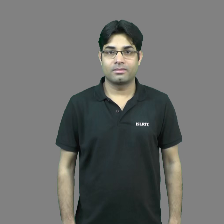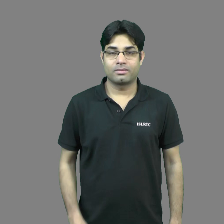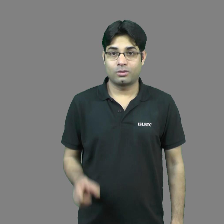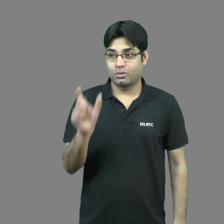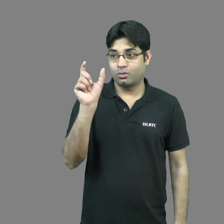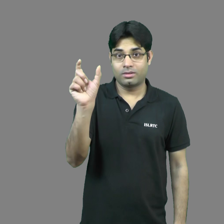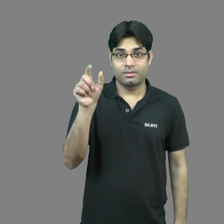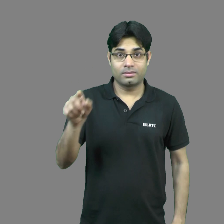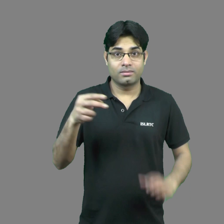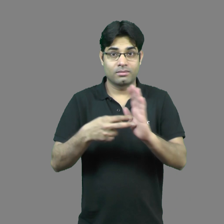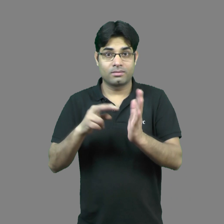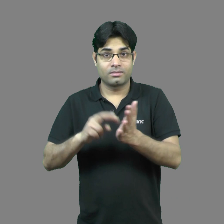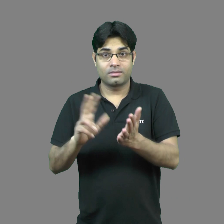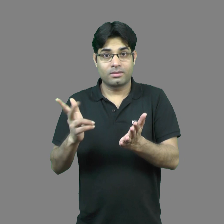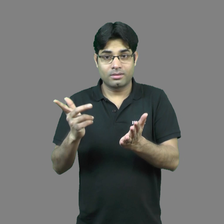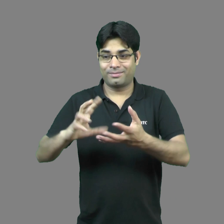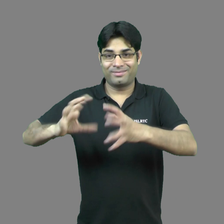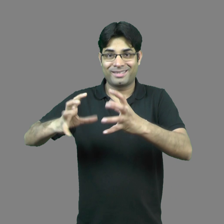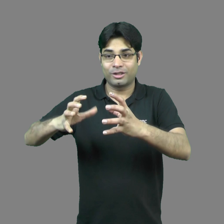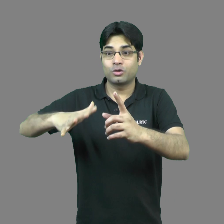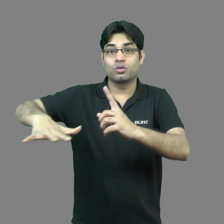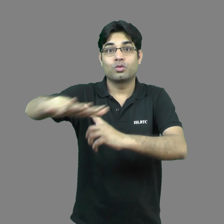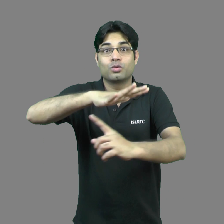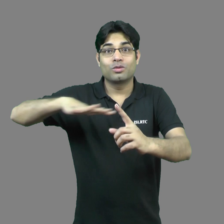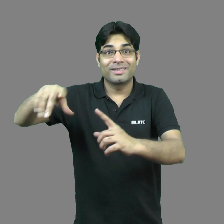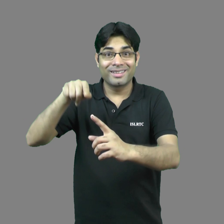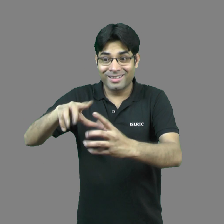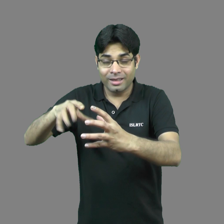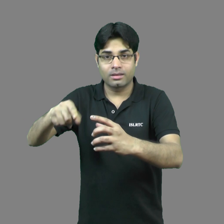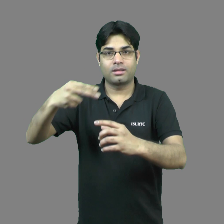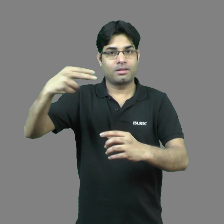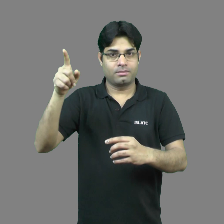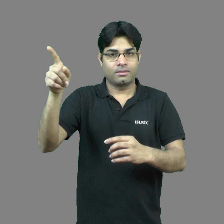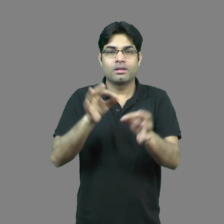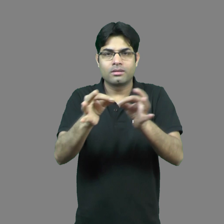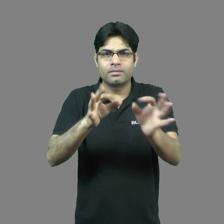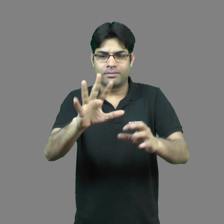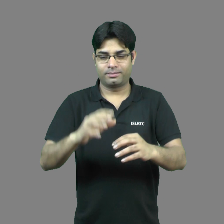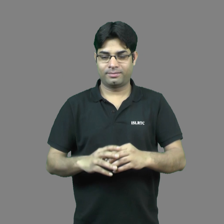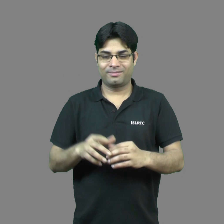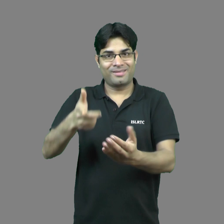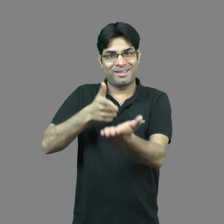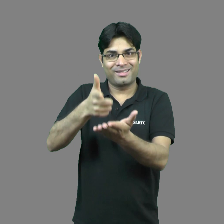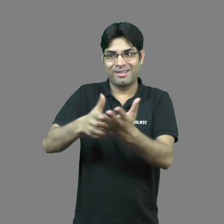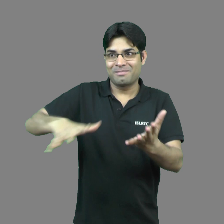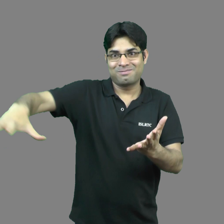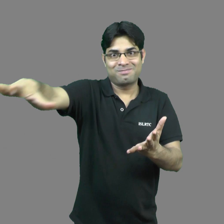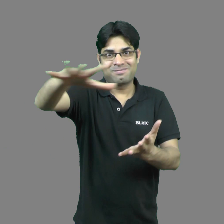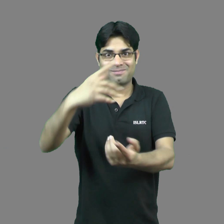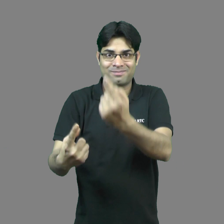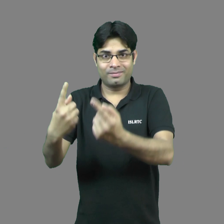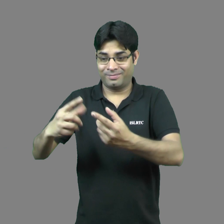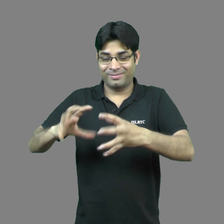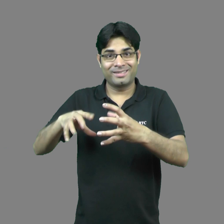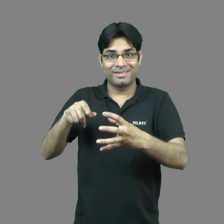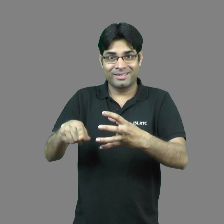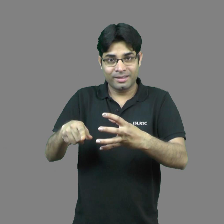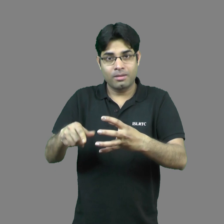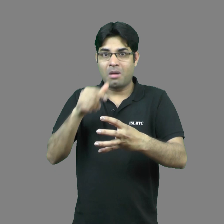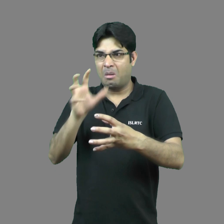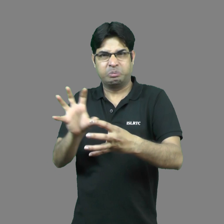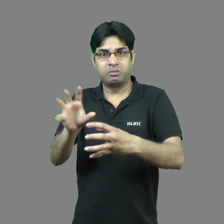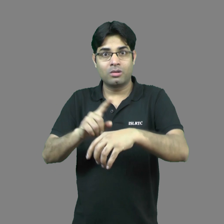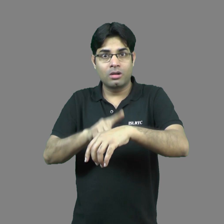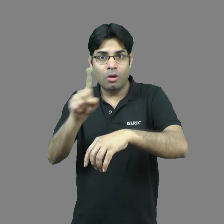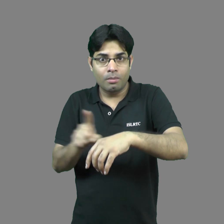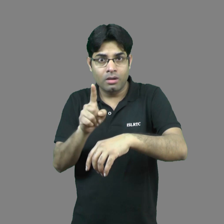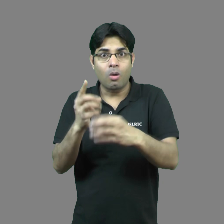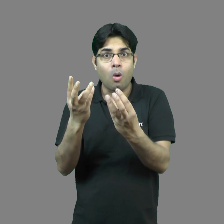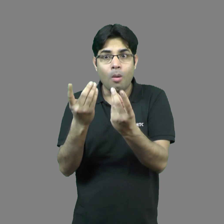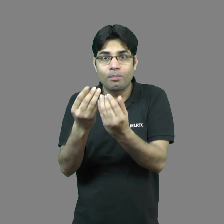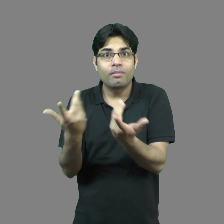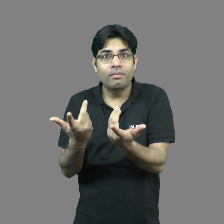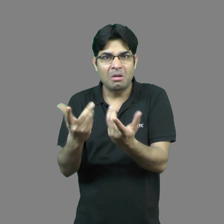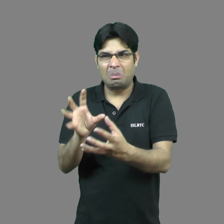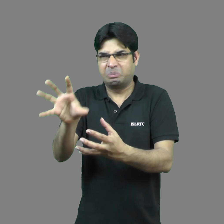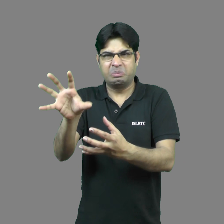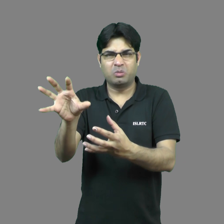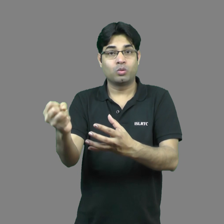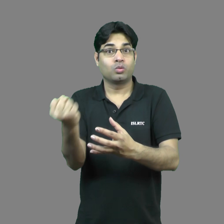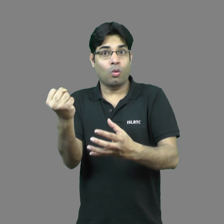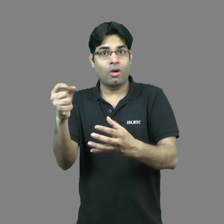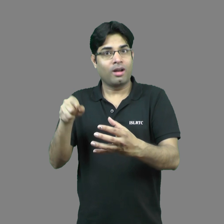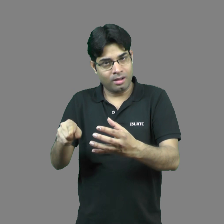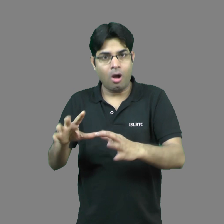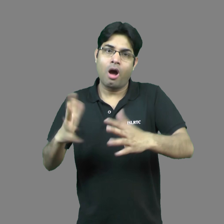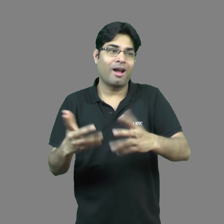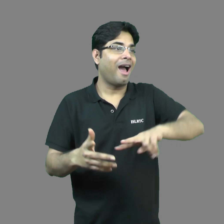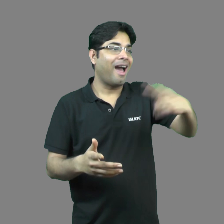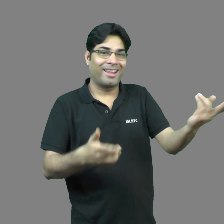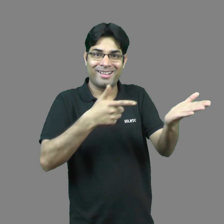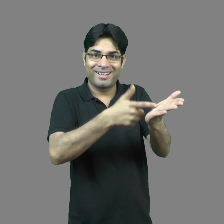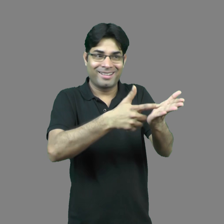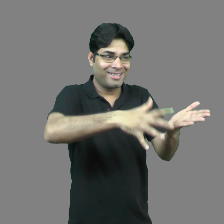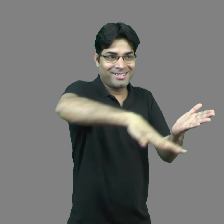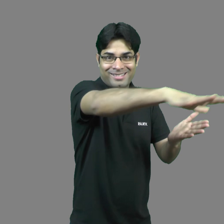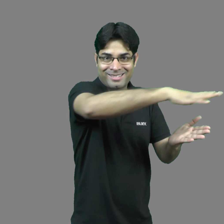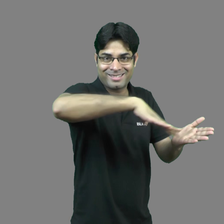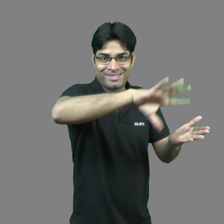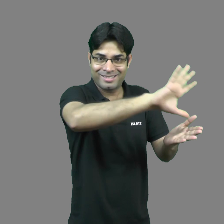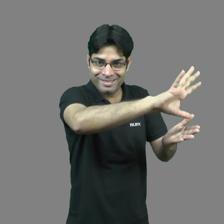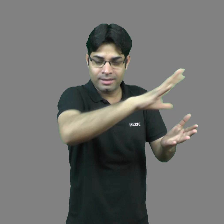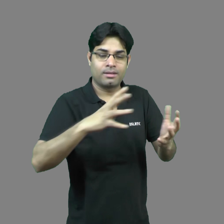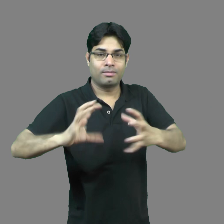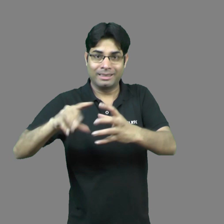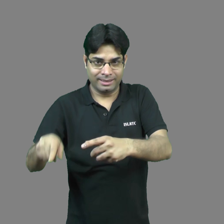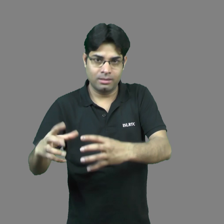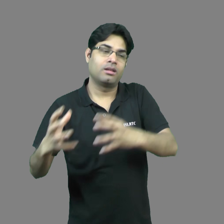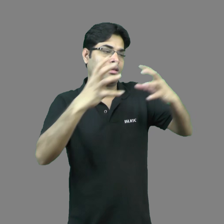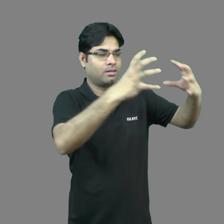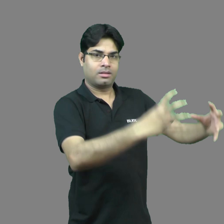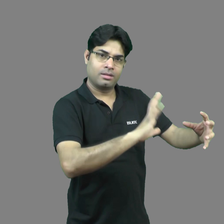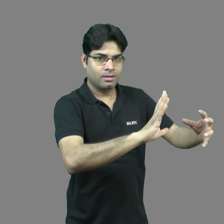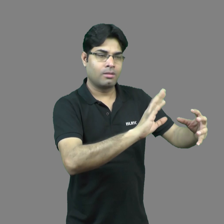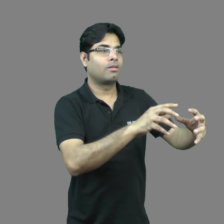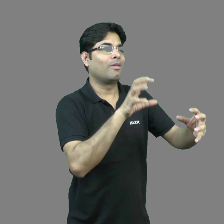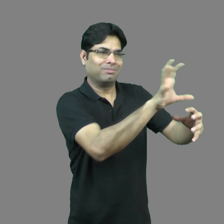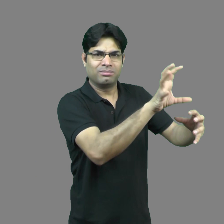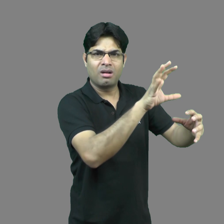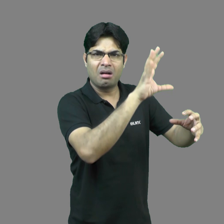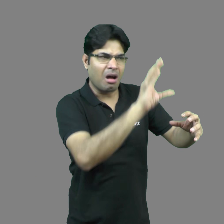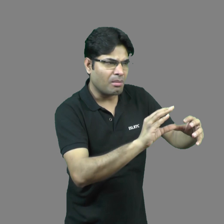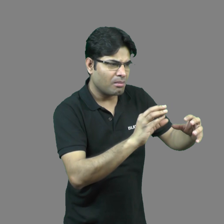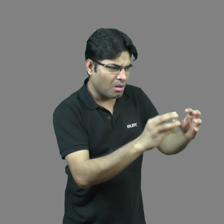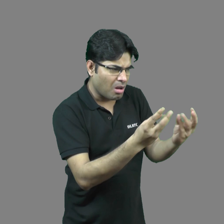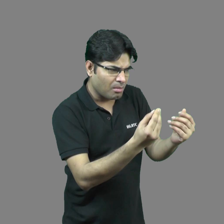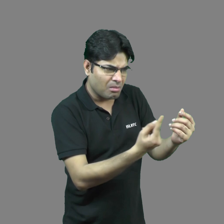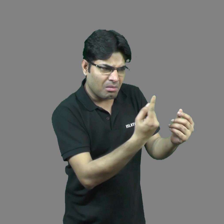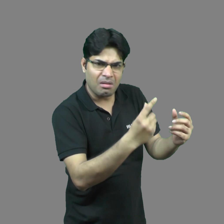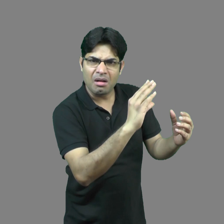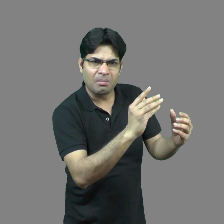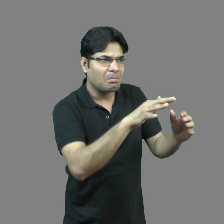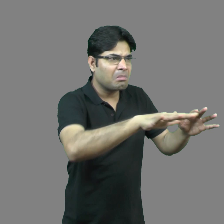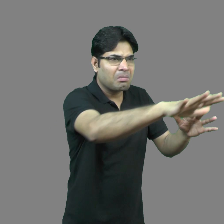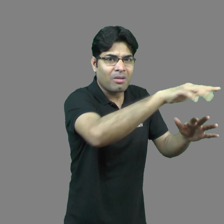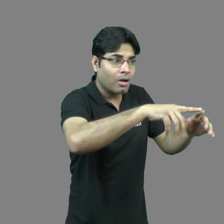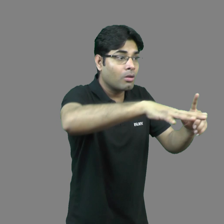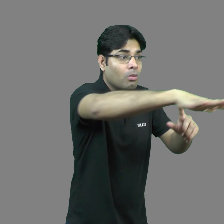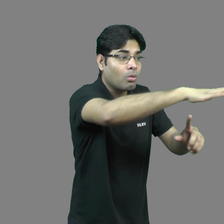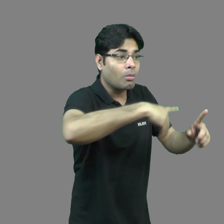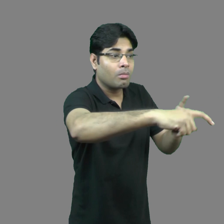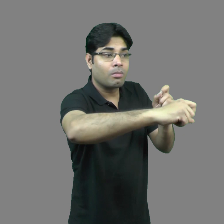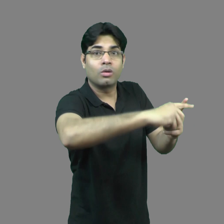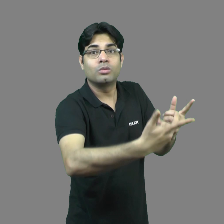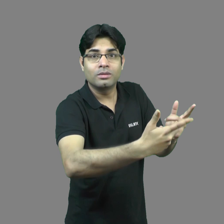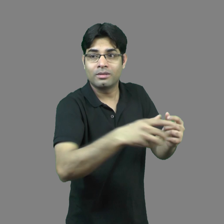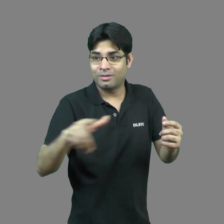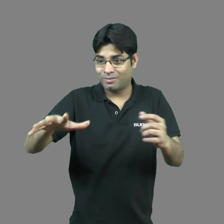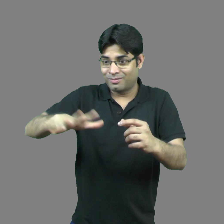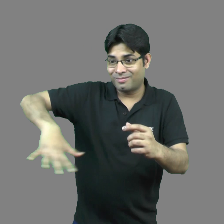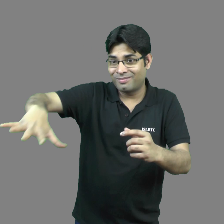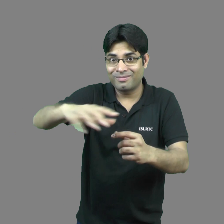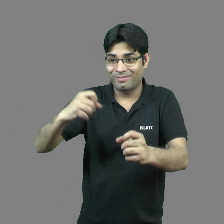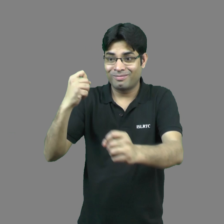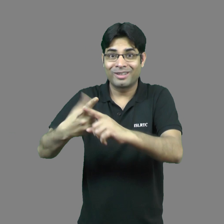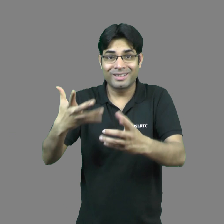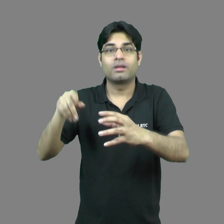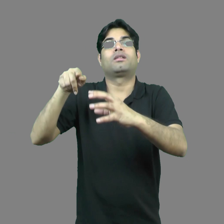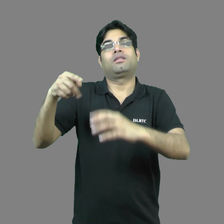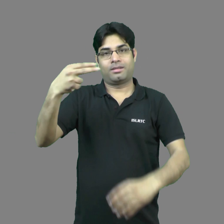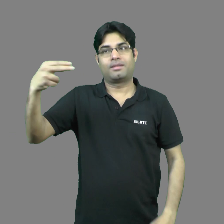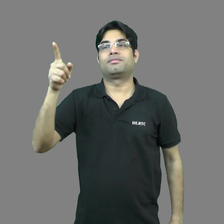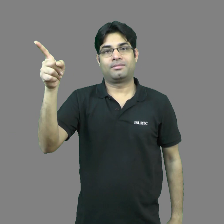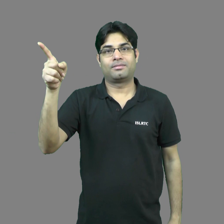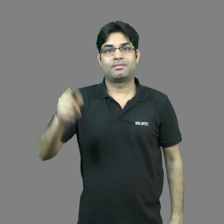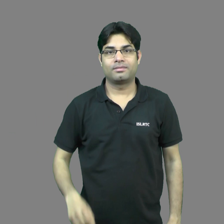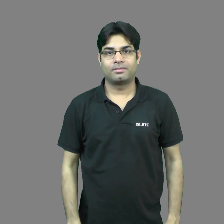Theoretical Field Capacity